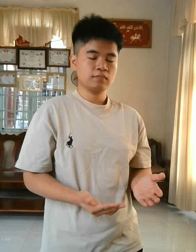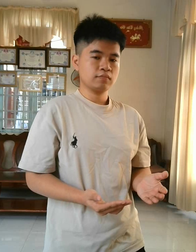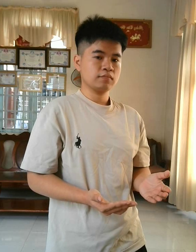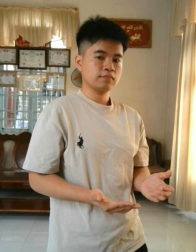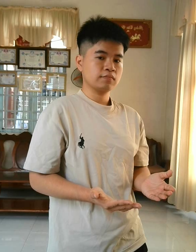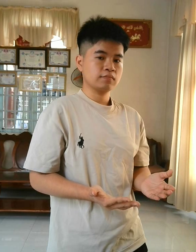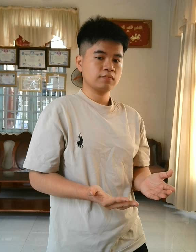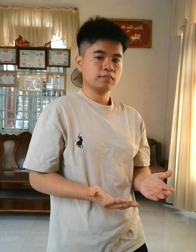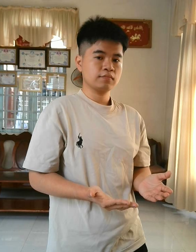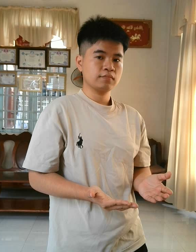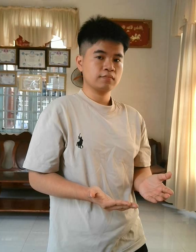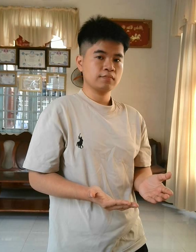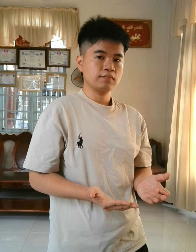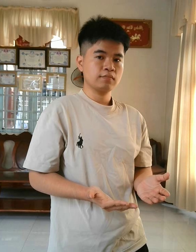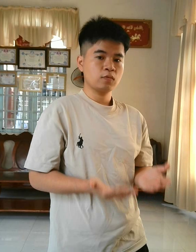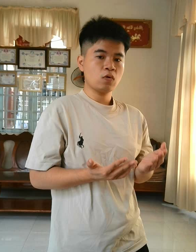hom nay